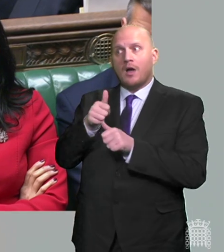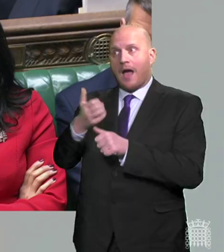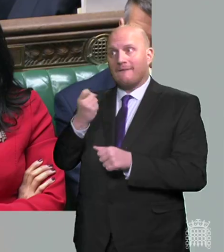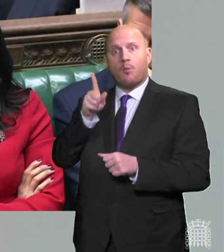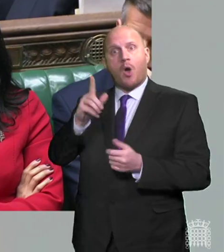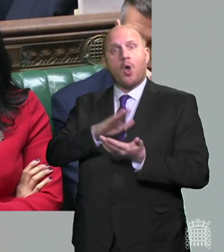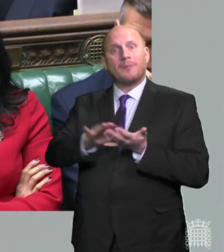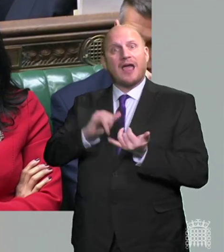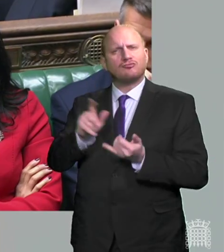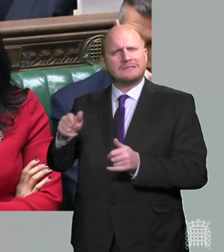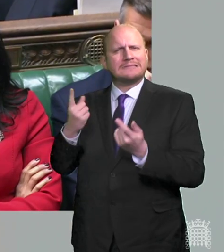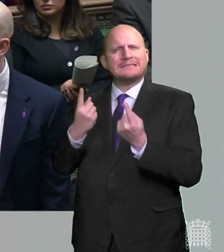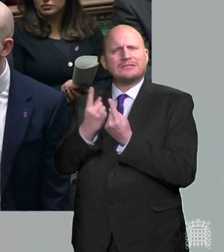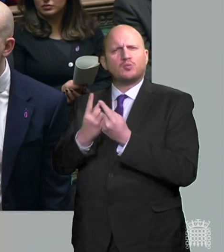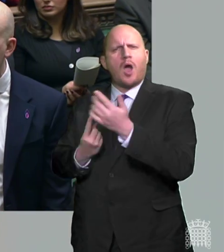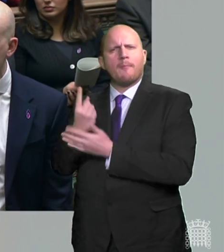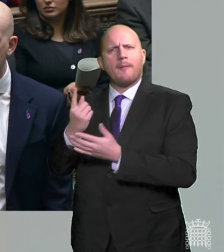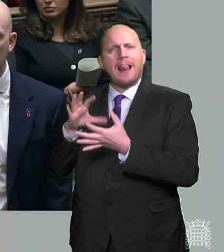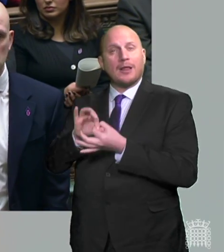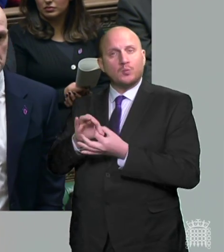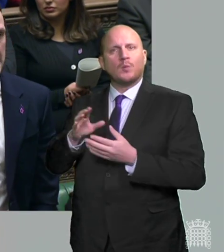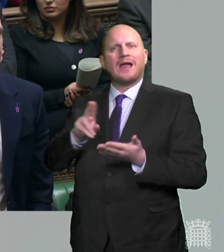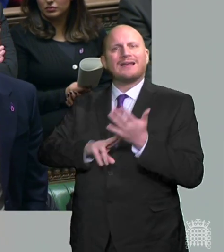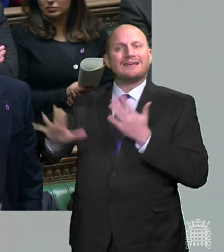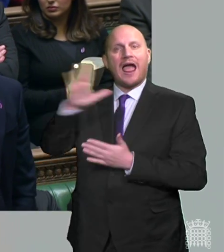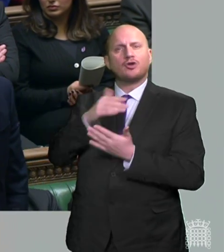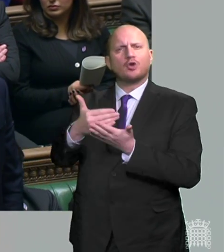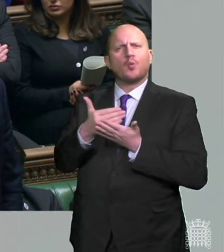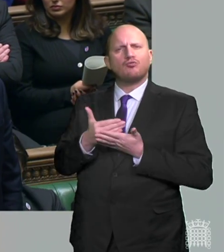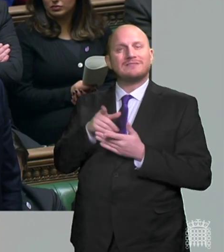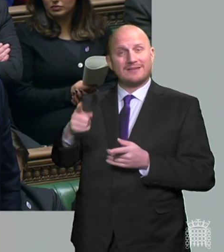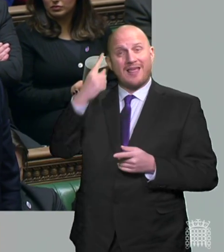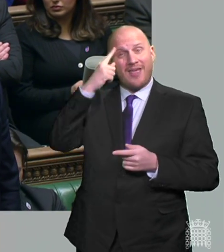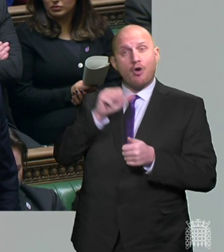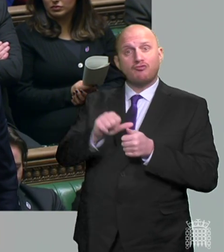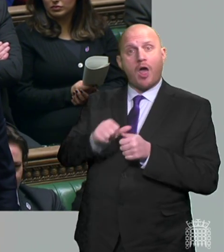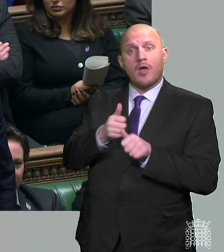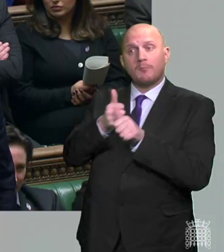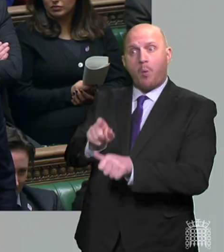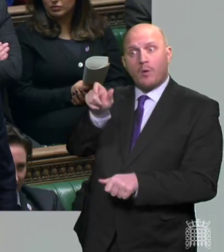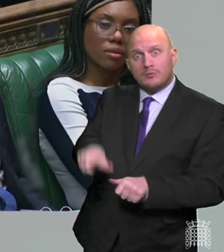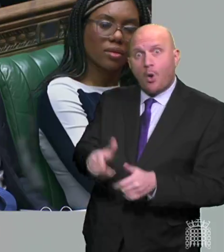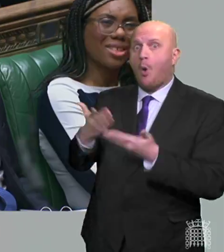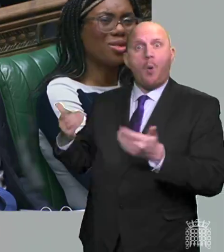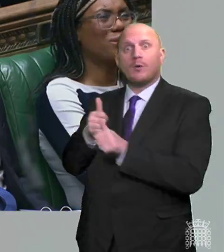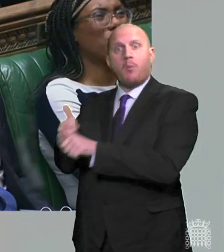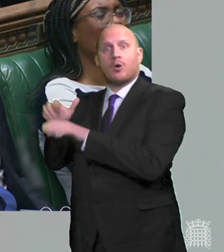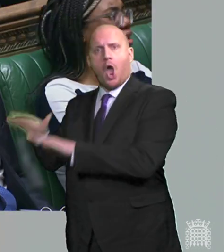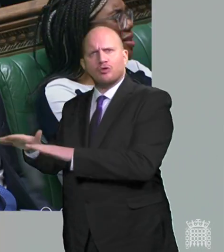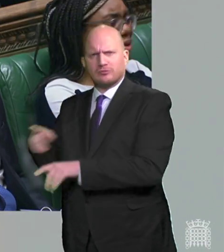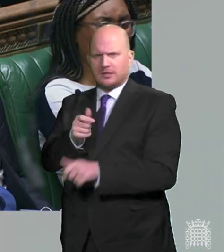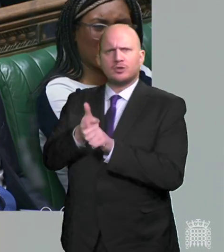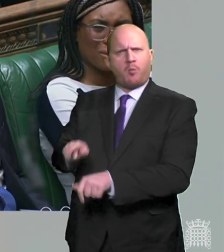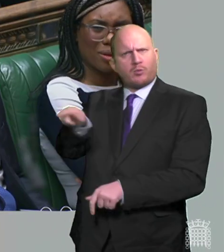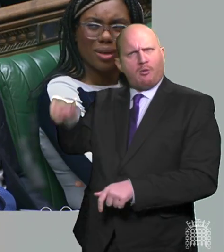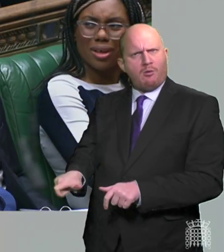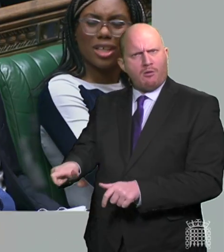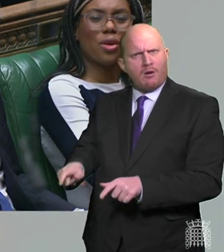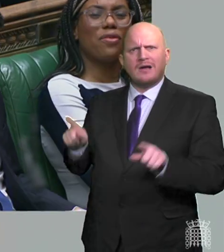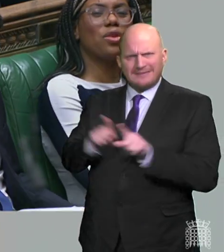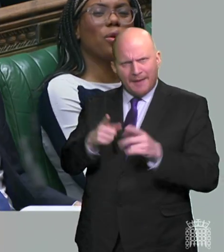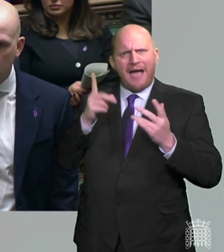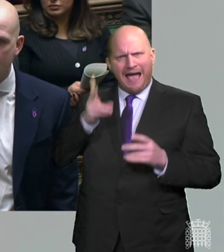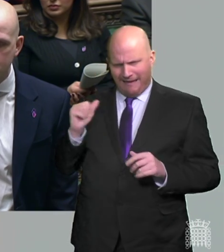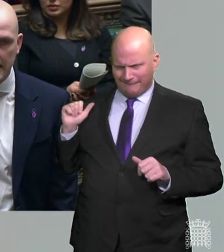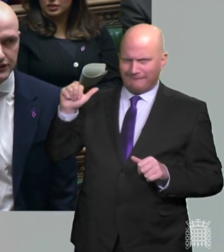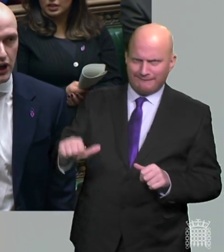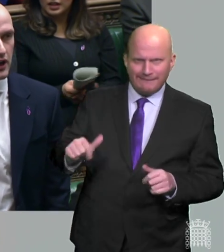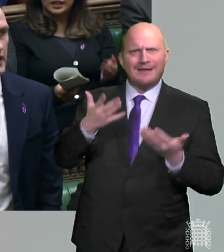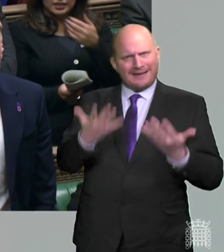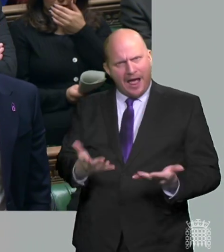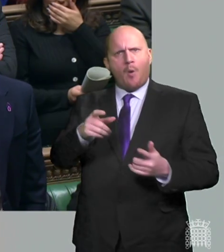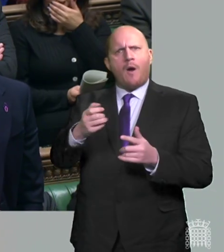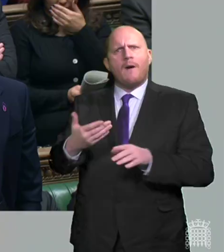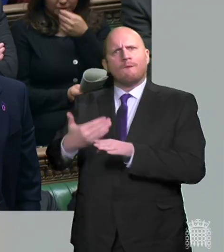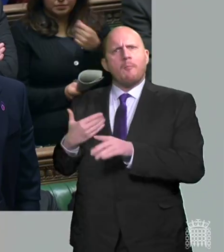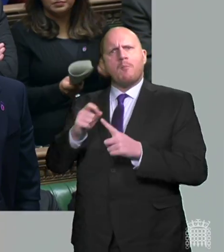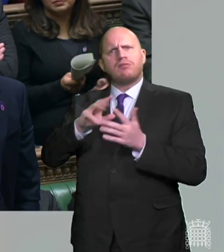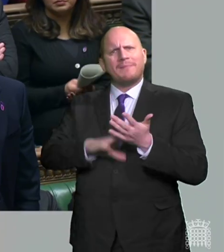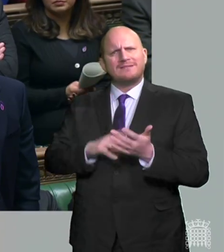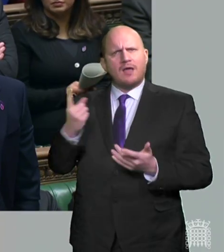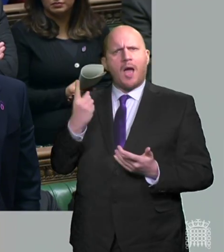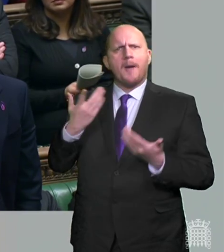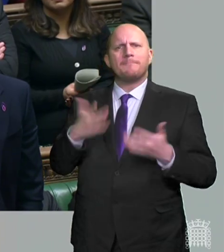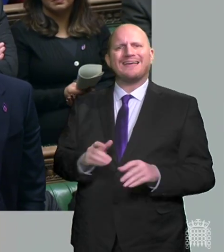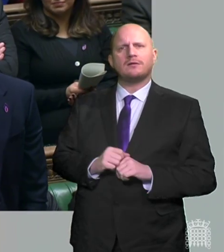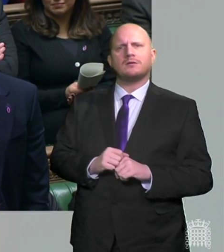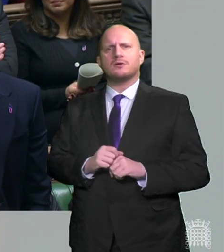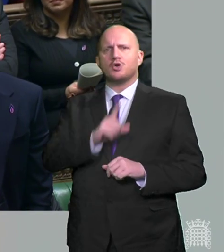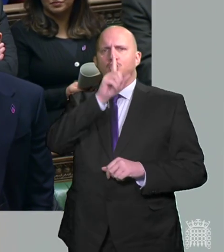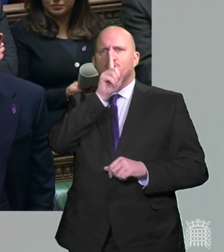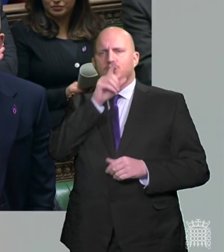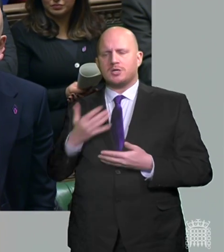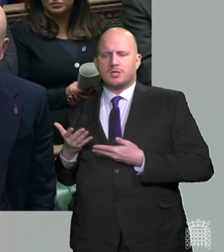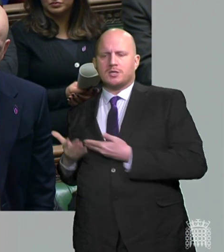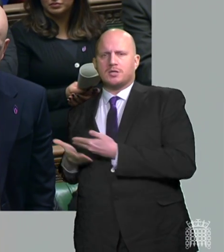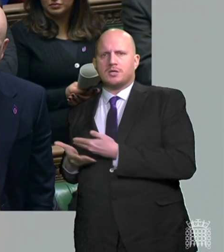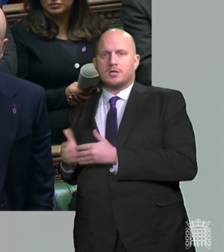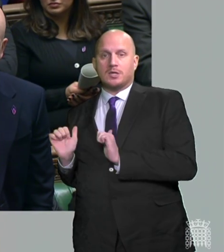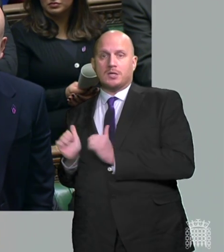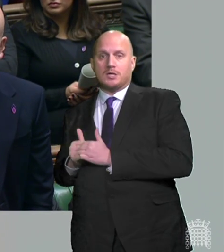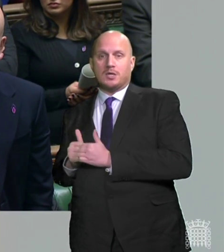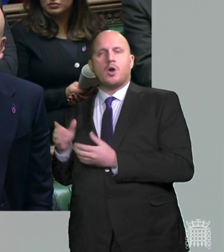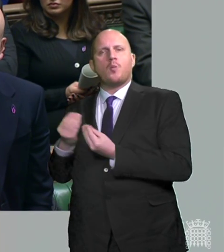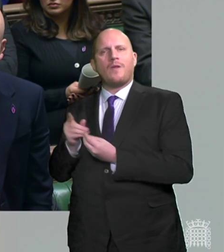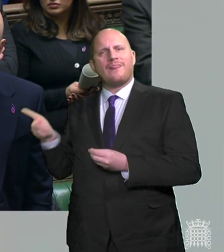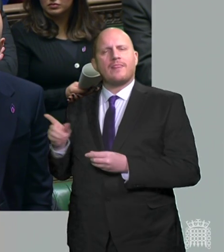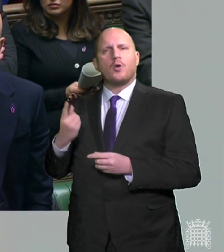Now, he is choosing to back the chair of the Tory party, despite a £5 million penalty from HMRC, and of course he is seeking to protect the former Prime Minister despite his cosy financial relationship with the chair of the BBC.